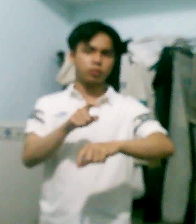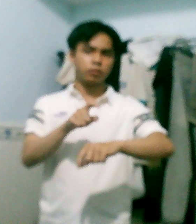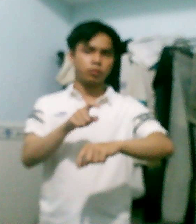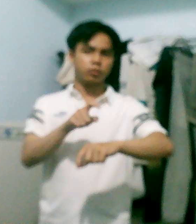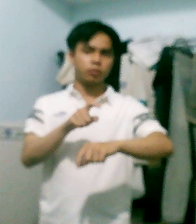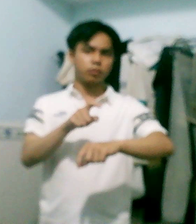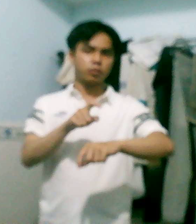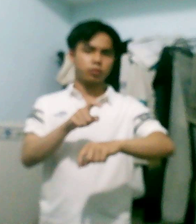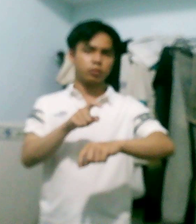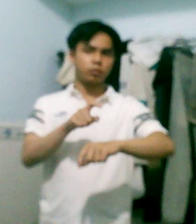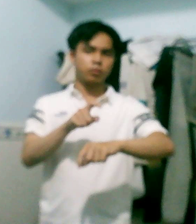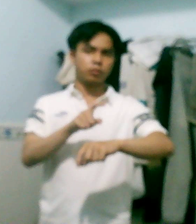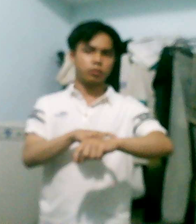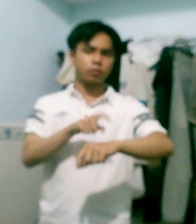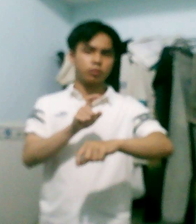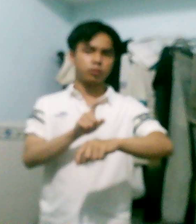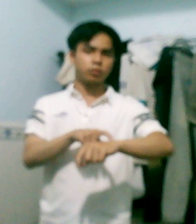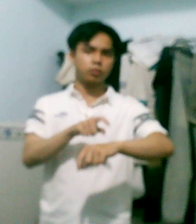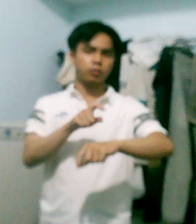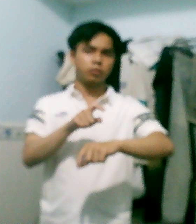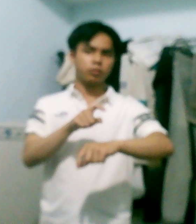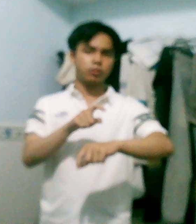gio